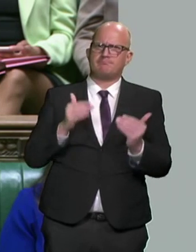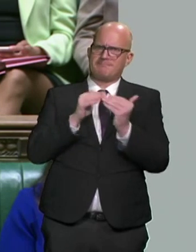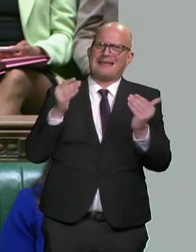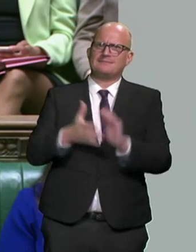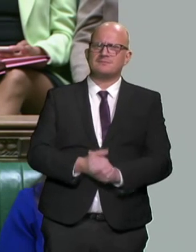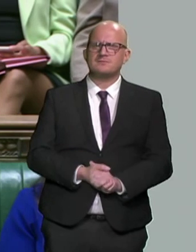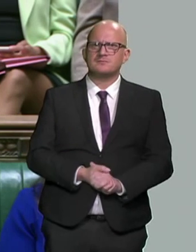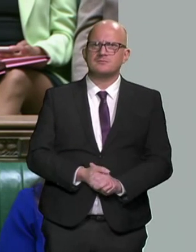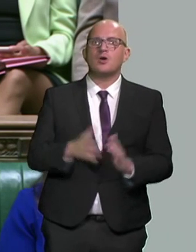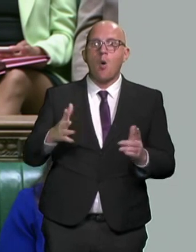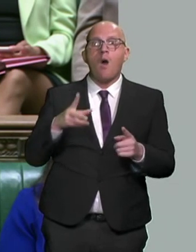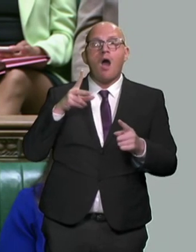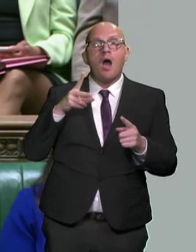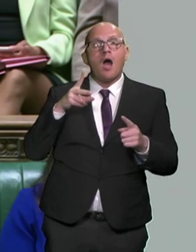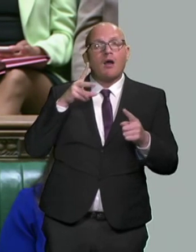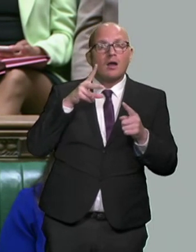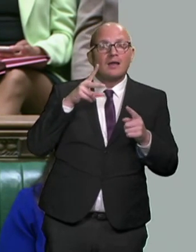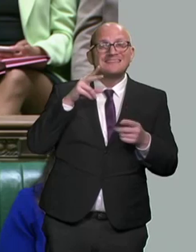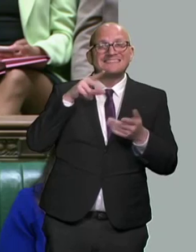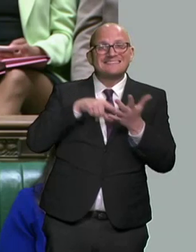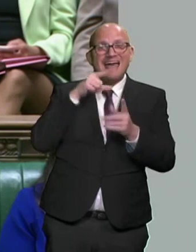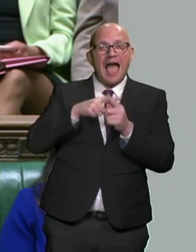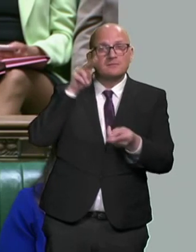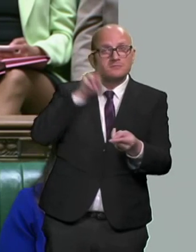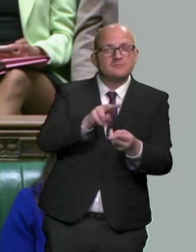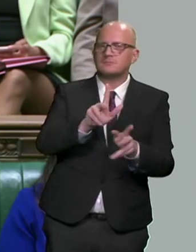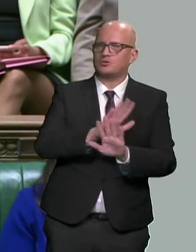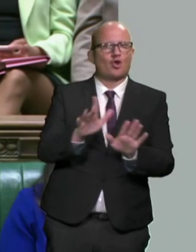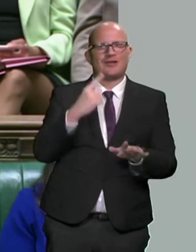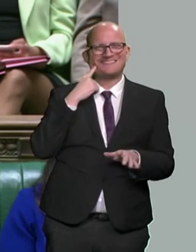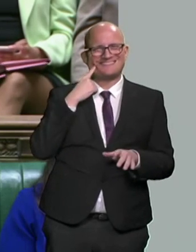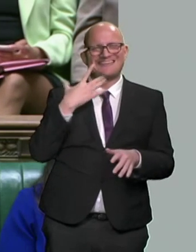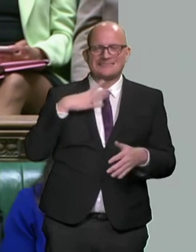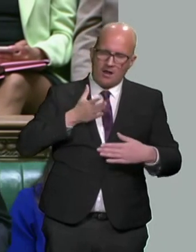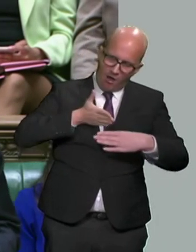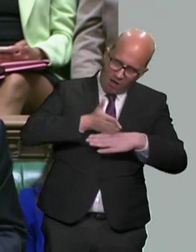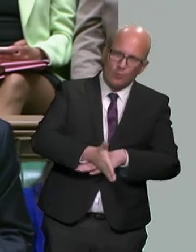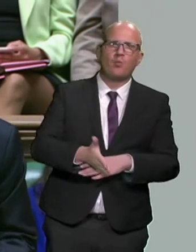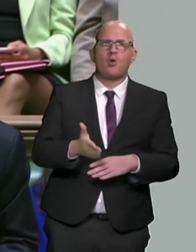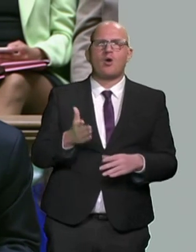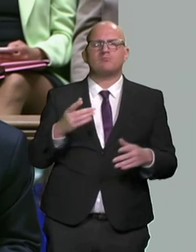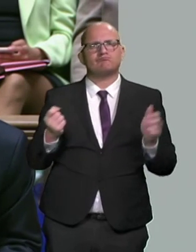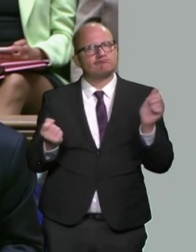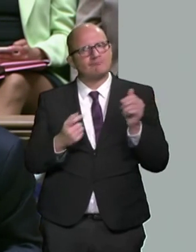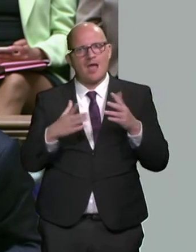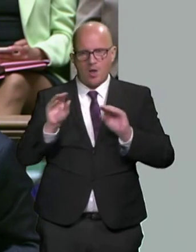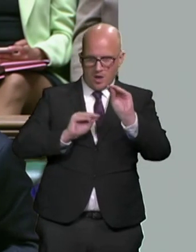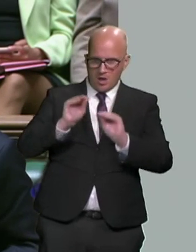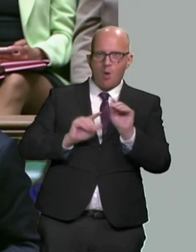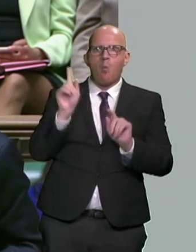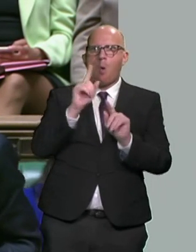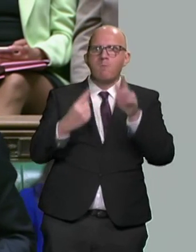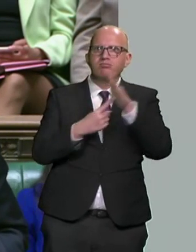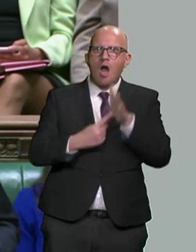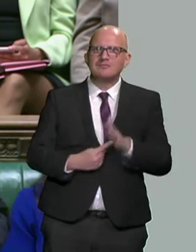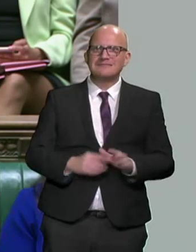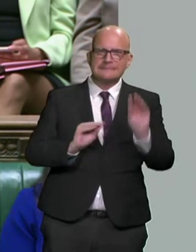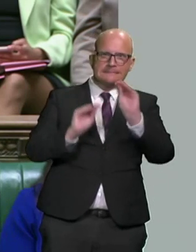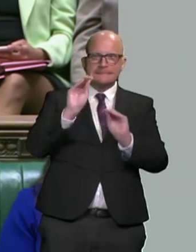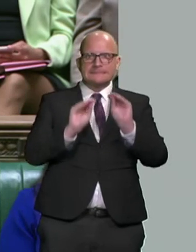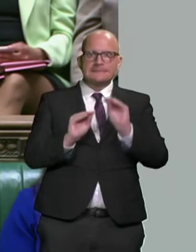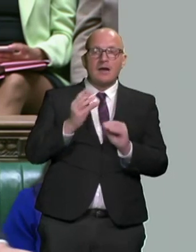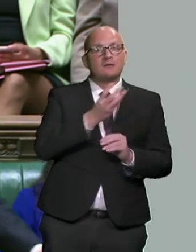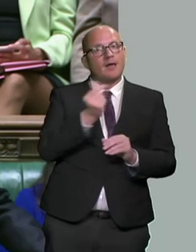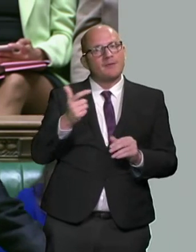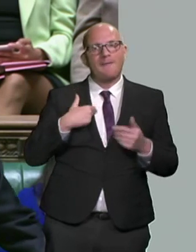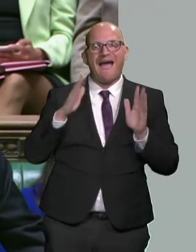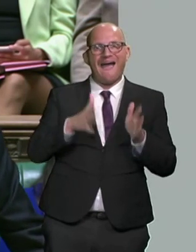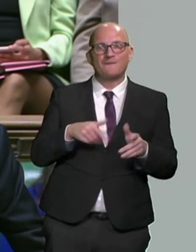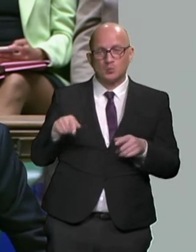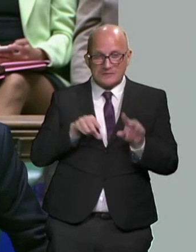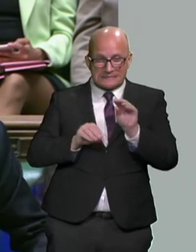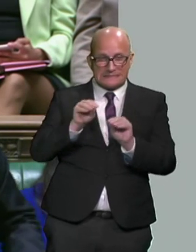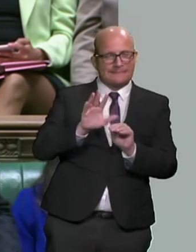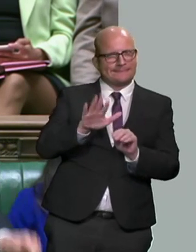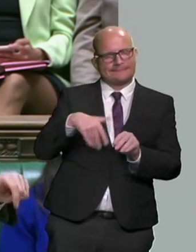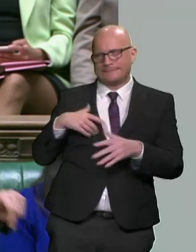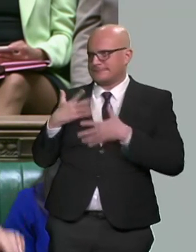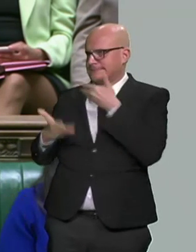Cutting taxes is not easy. it requires hard work, prioritisation, and willingness to make difficult and often unpopular arguments elsewhere.